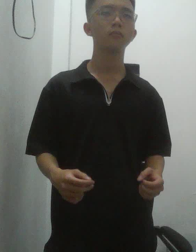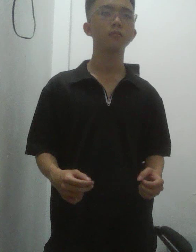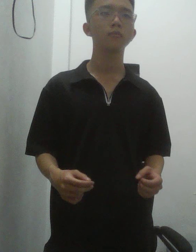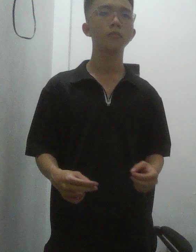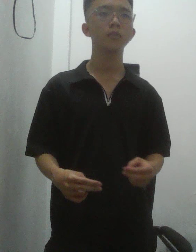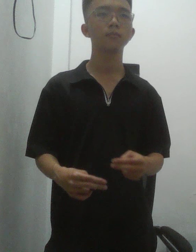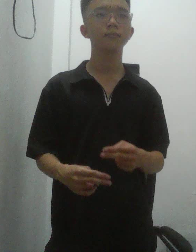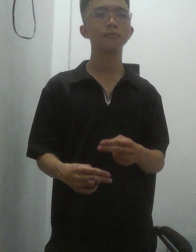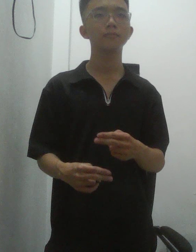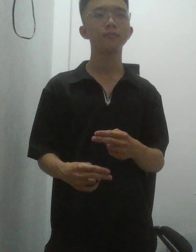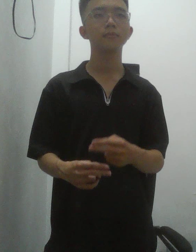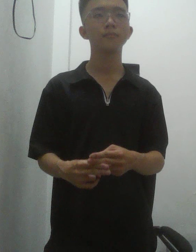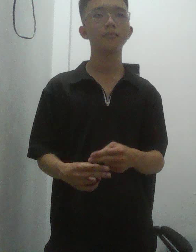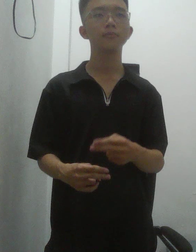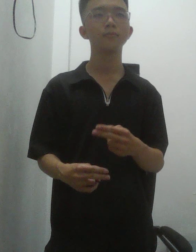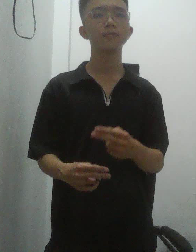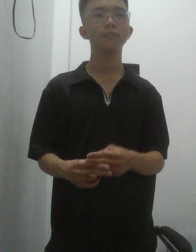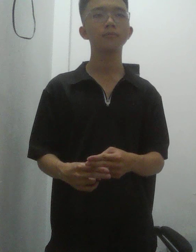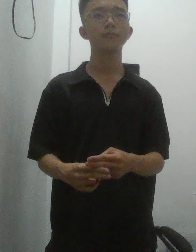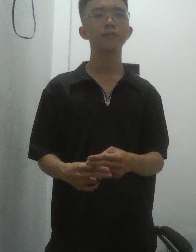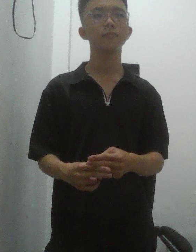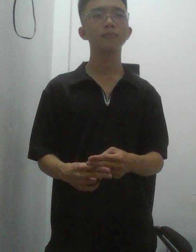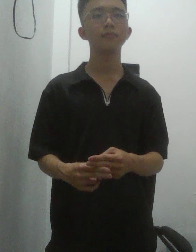ten